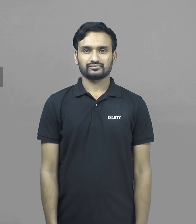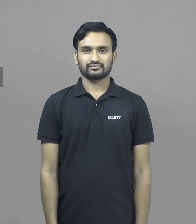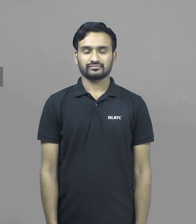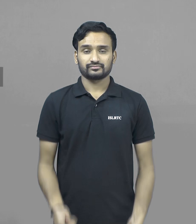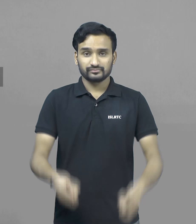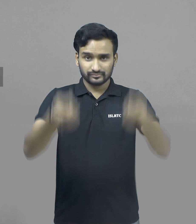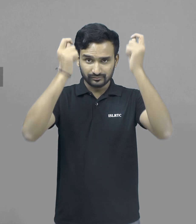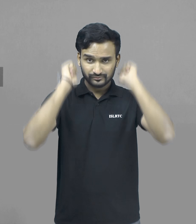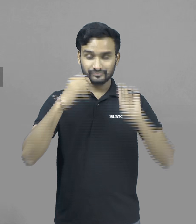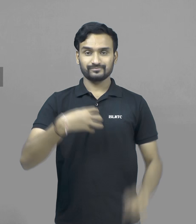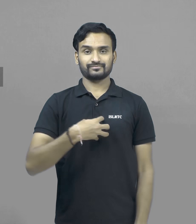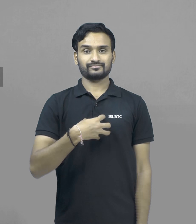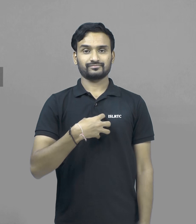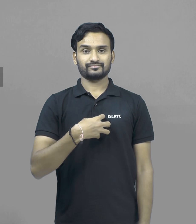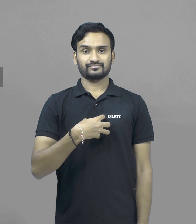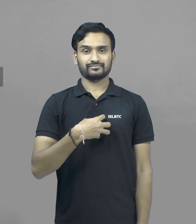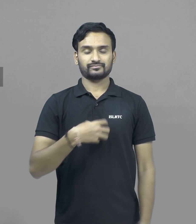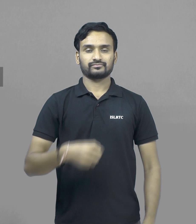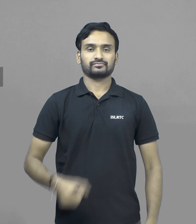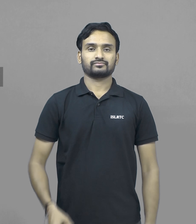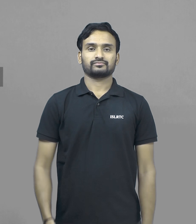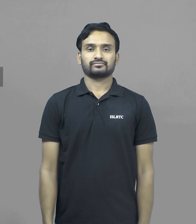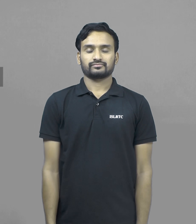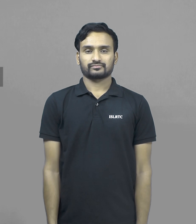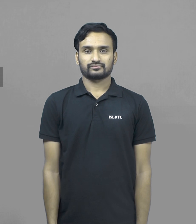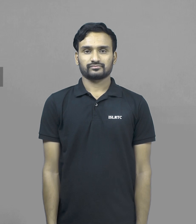Medal